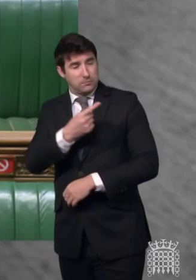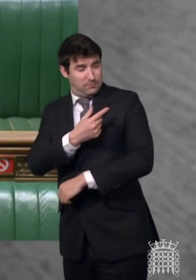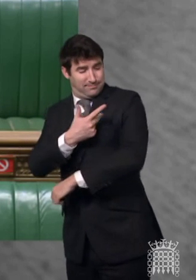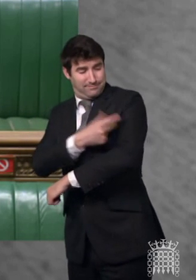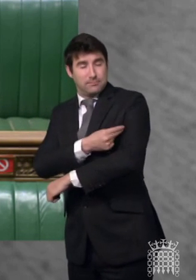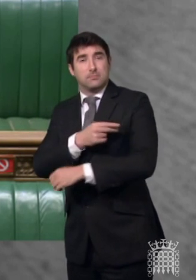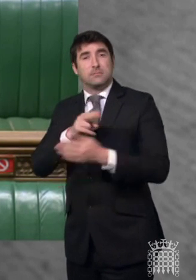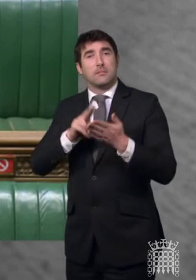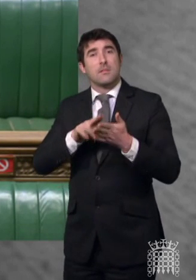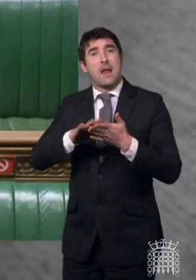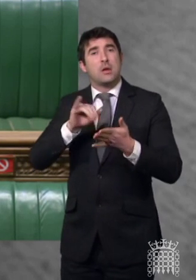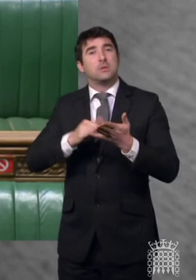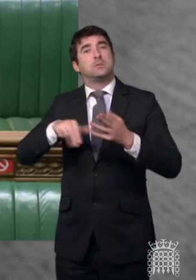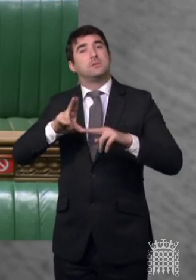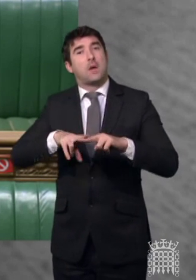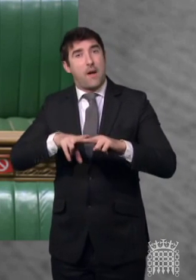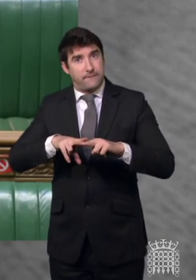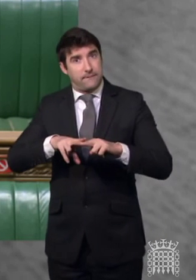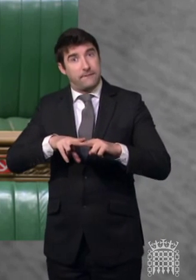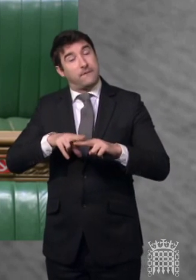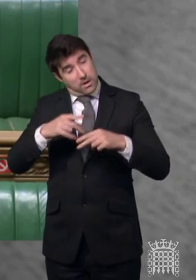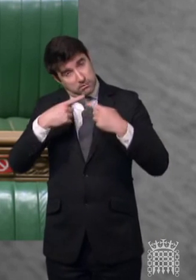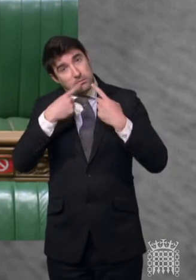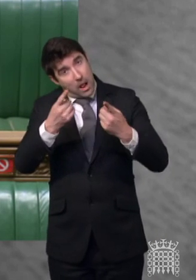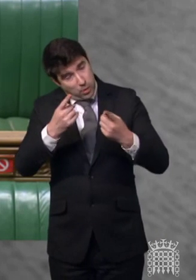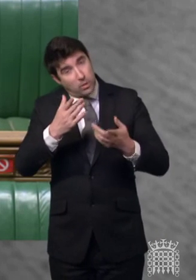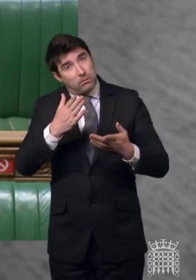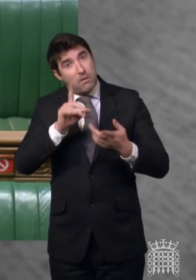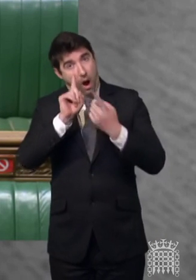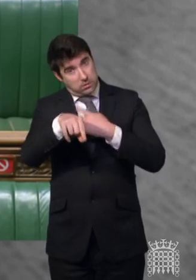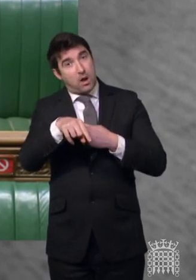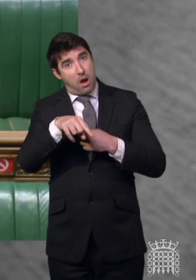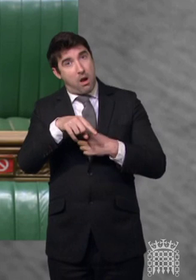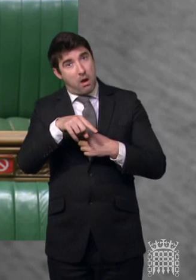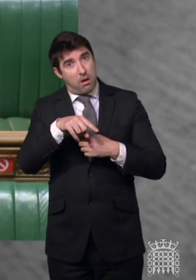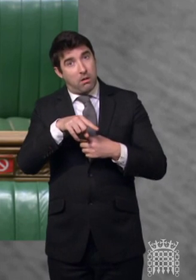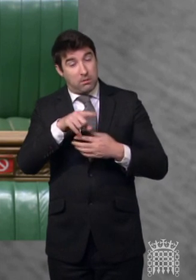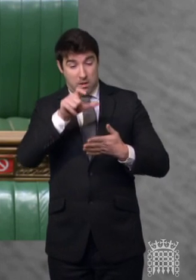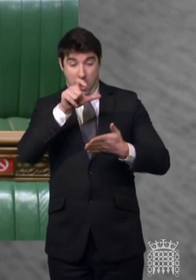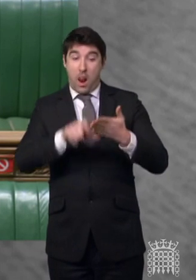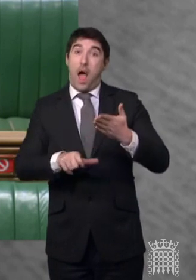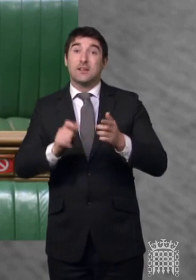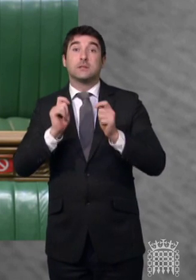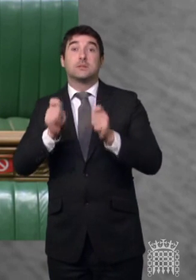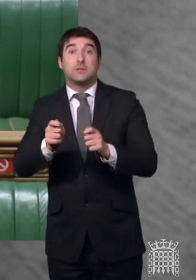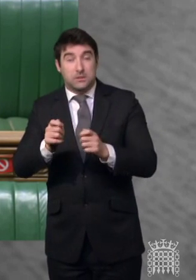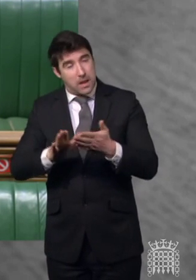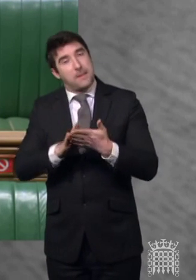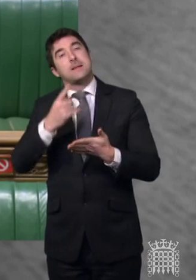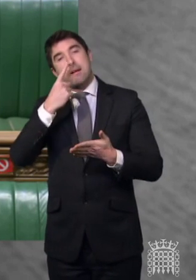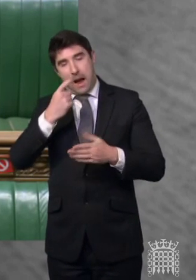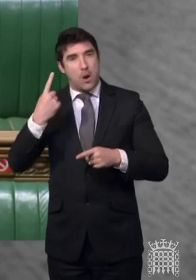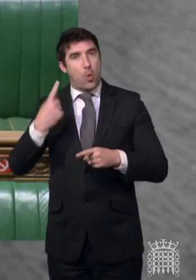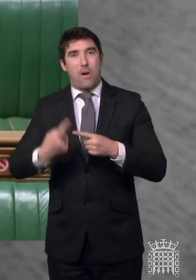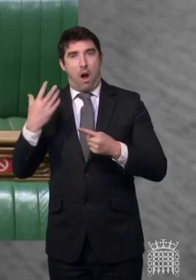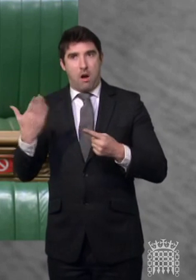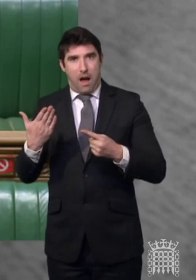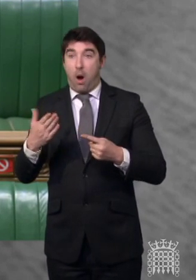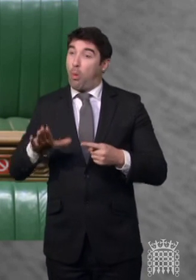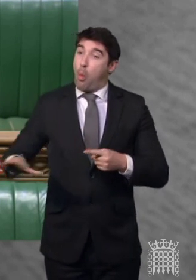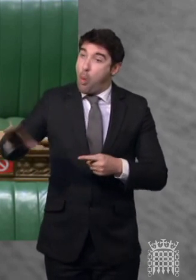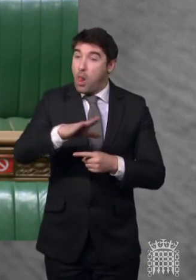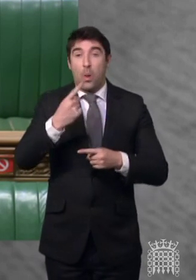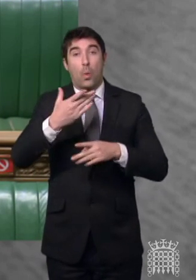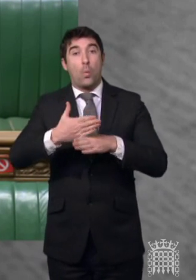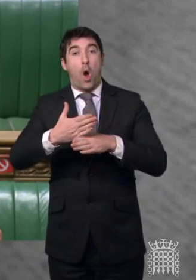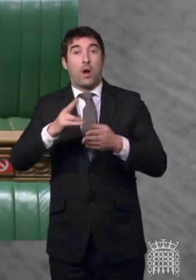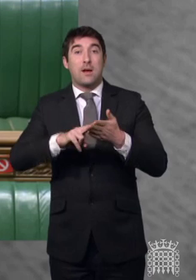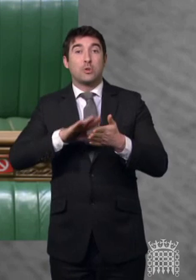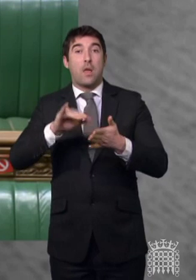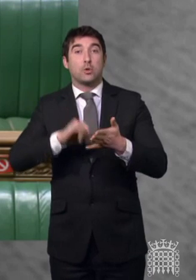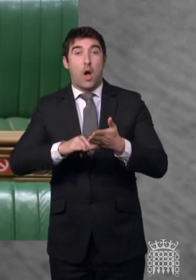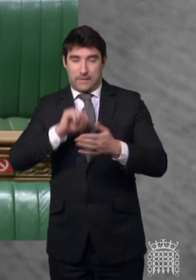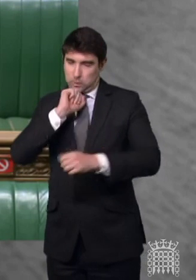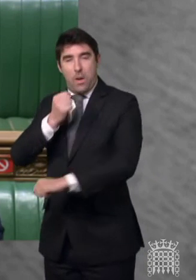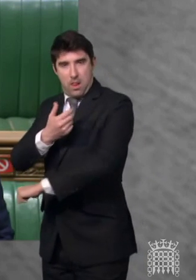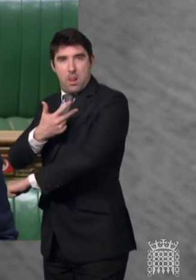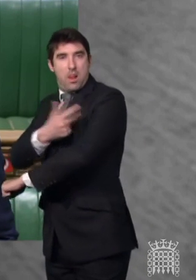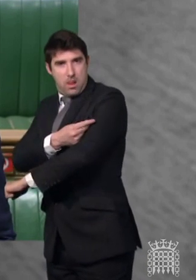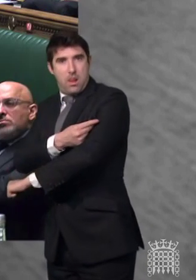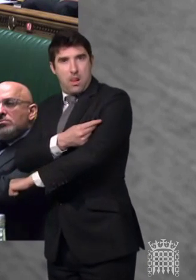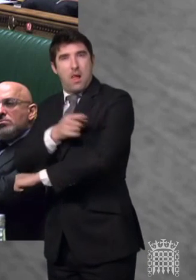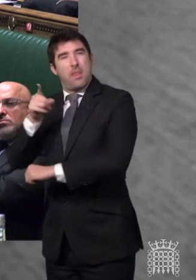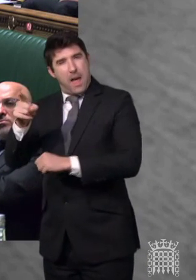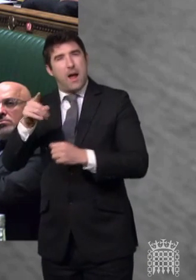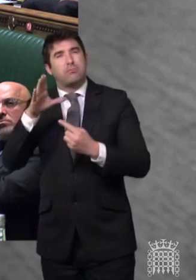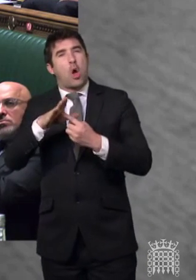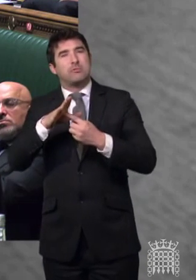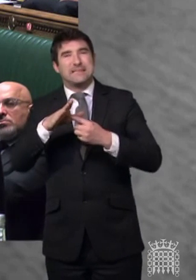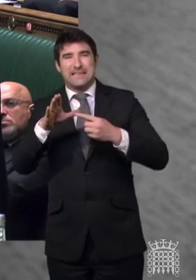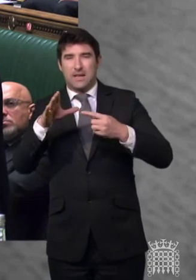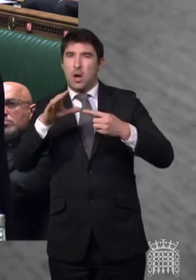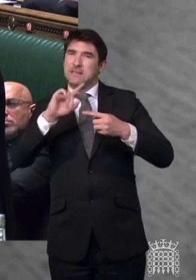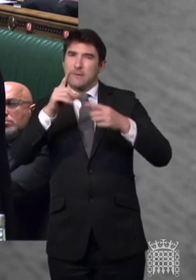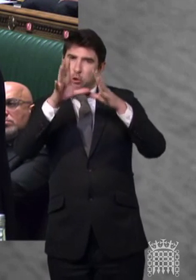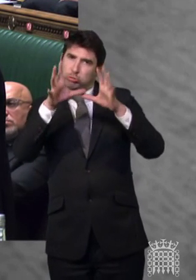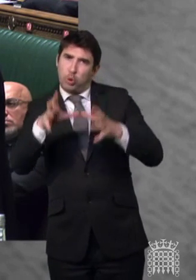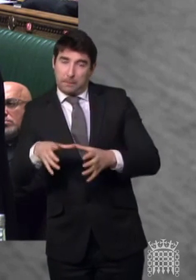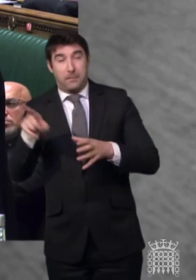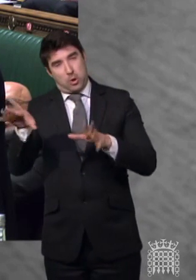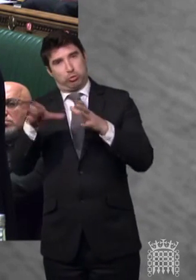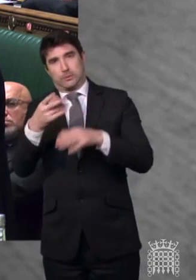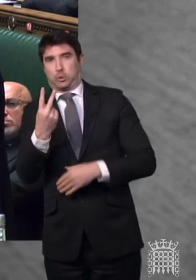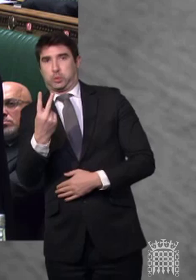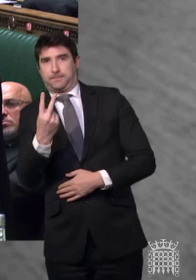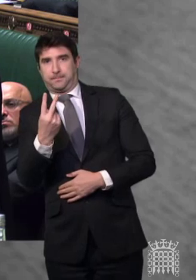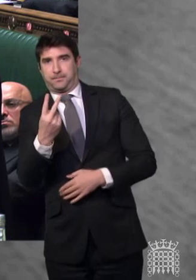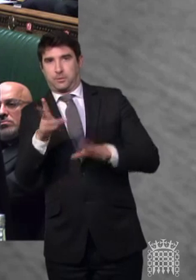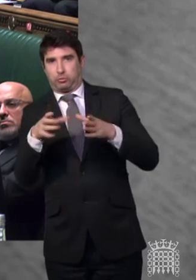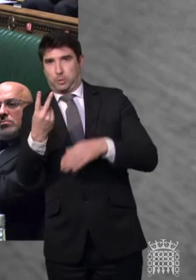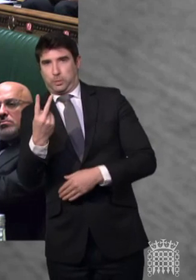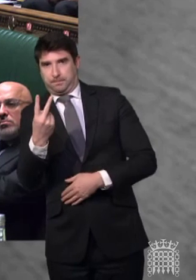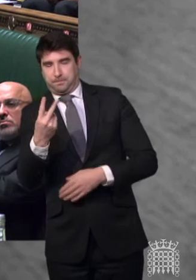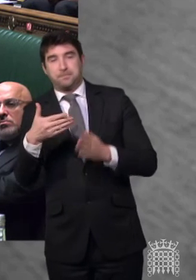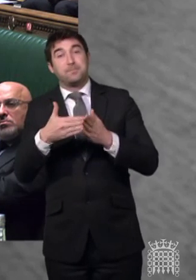I can confirm that, thanks to the decision announced by the regulator today, we will be able to accelerate the vaccination of NHS staff already in priority group 2, as well as of the over-80s and of care home residents and staff.